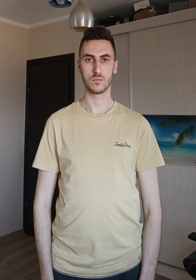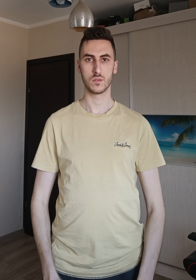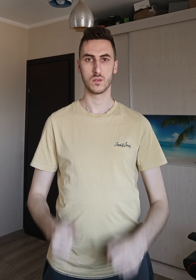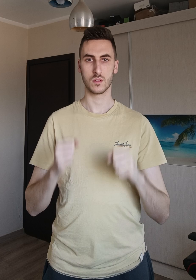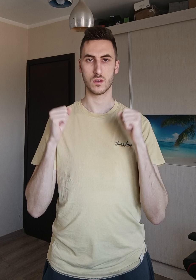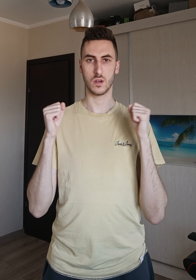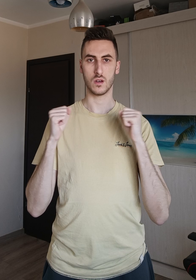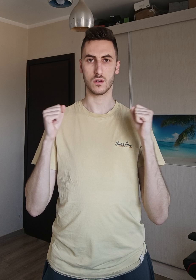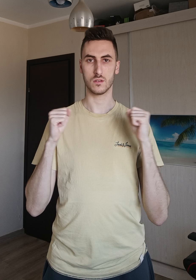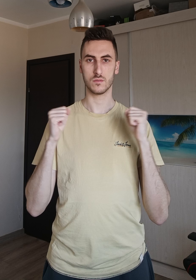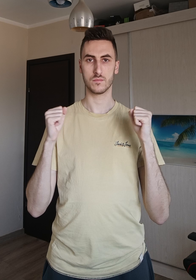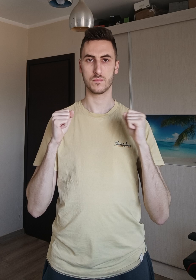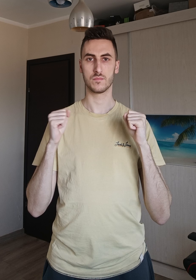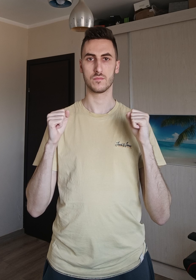קר